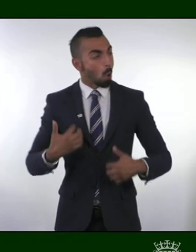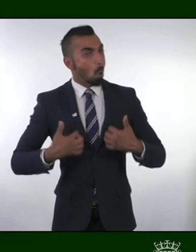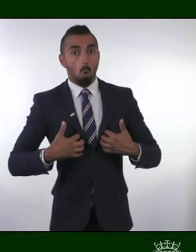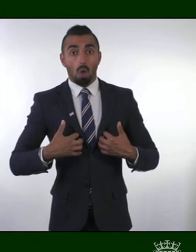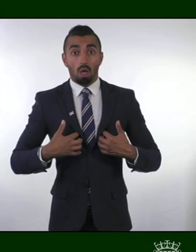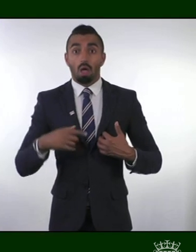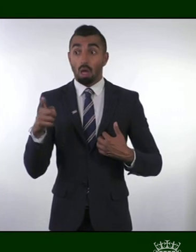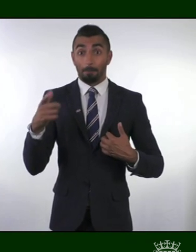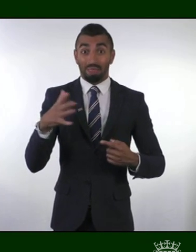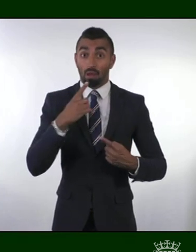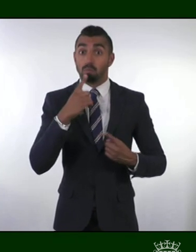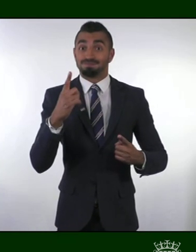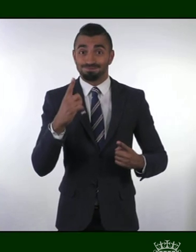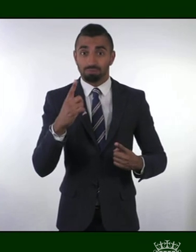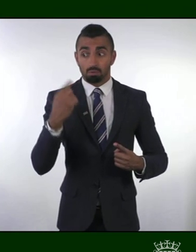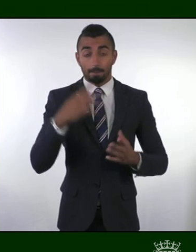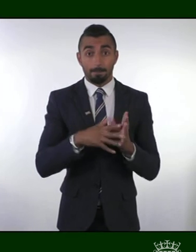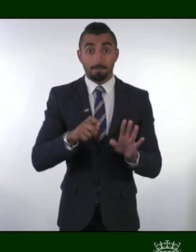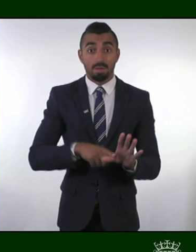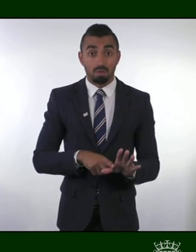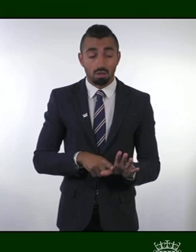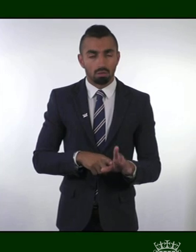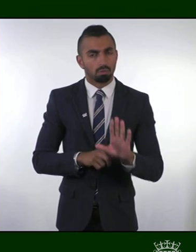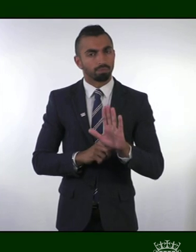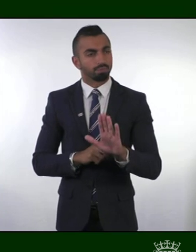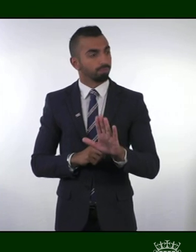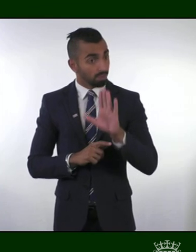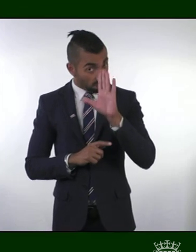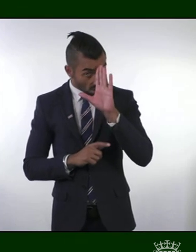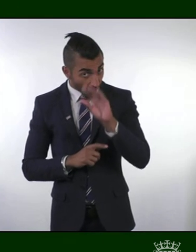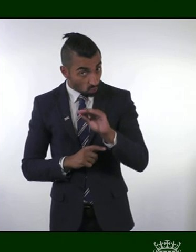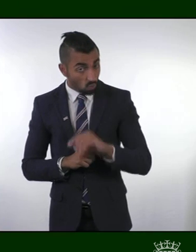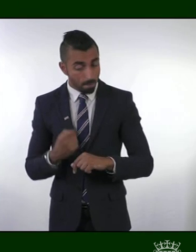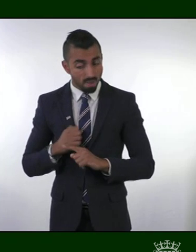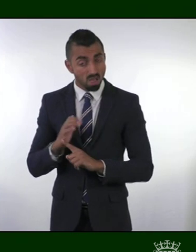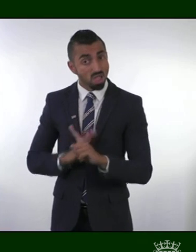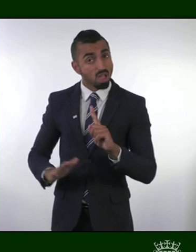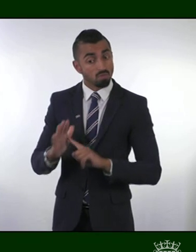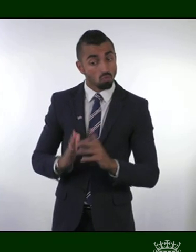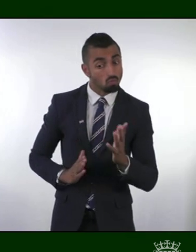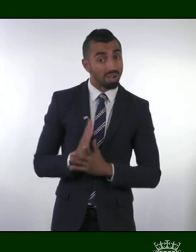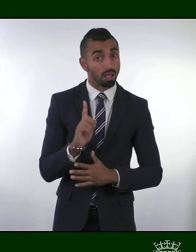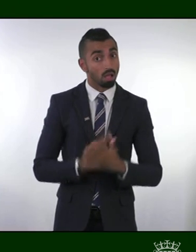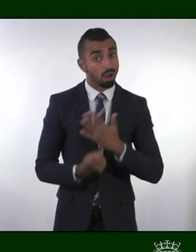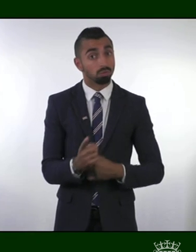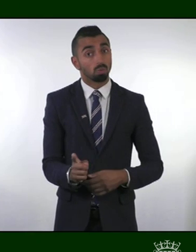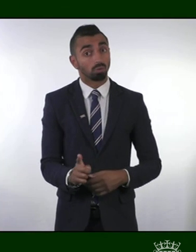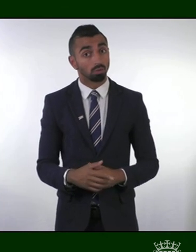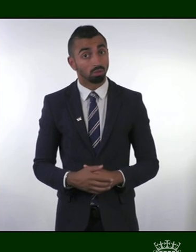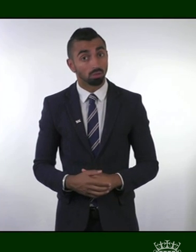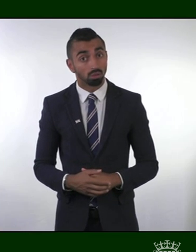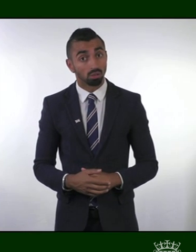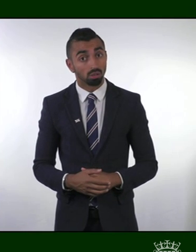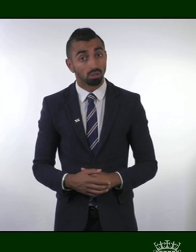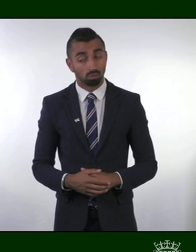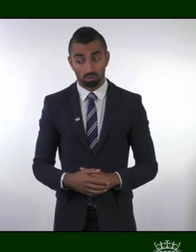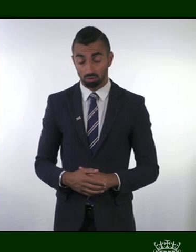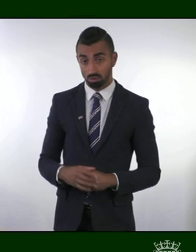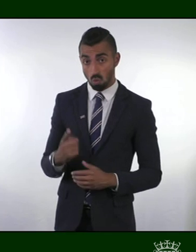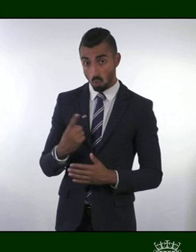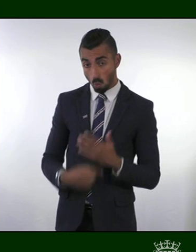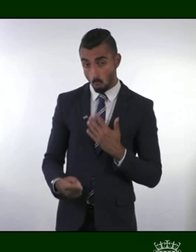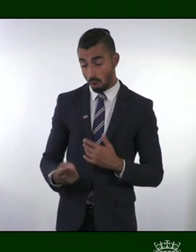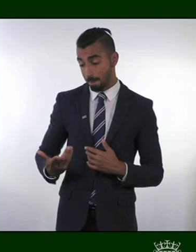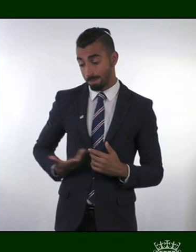His Department released just £3.3 million to Brent, which would have given each of those businesses no more than £366.